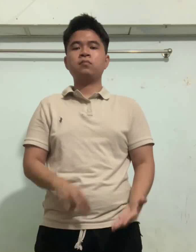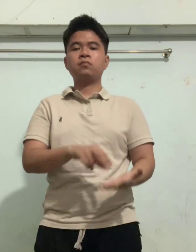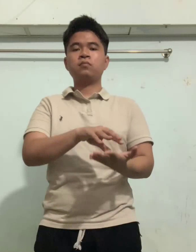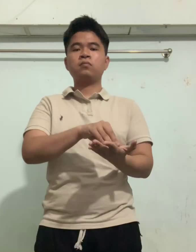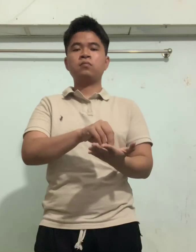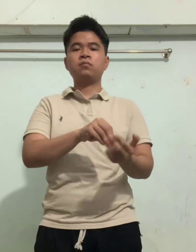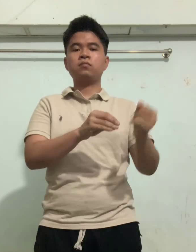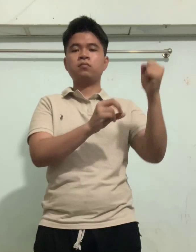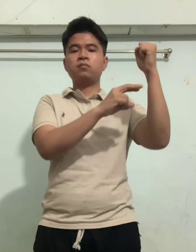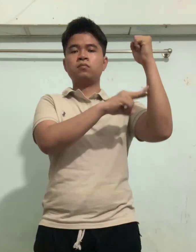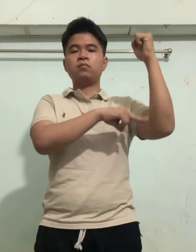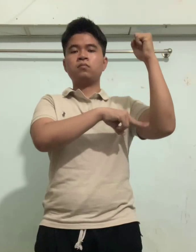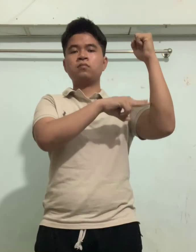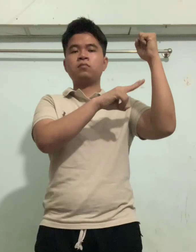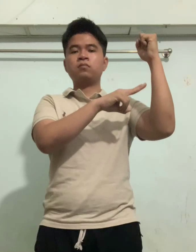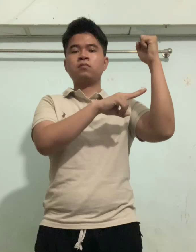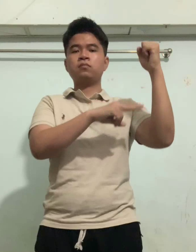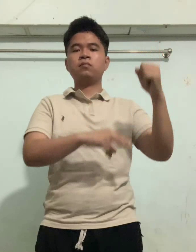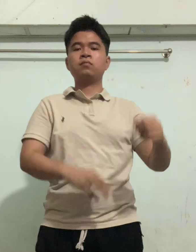tieng viet